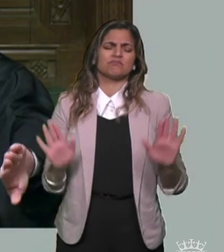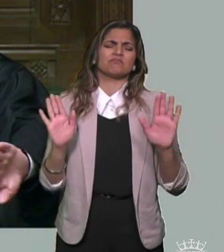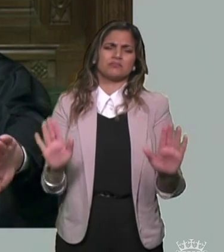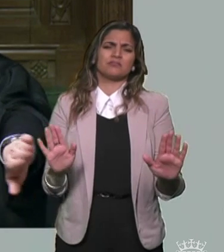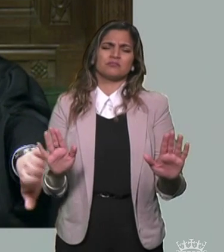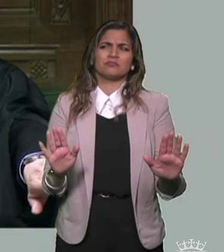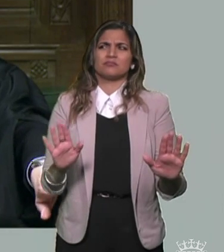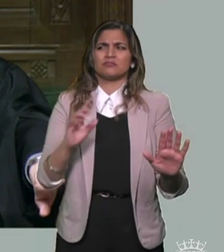More!